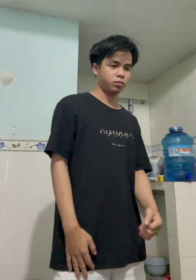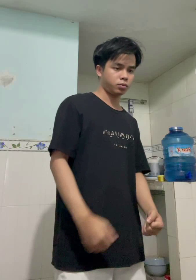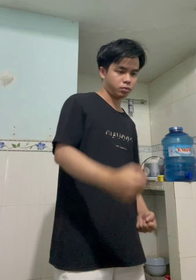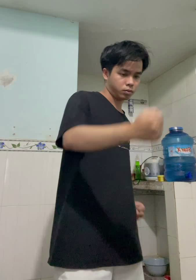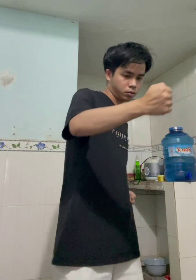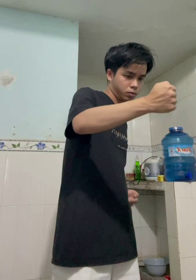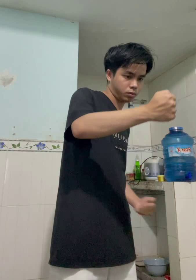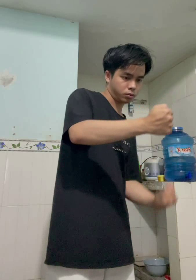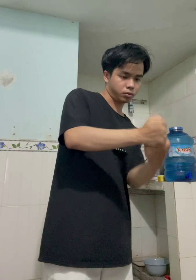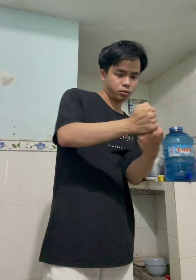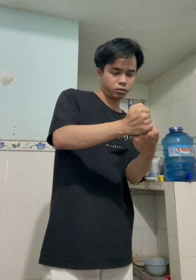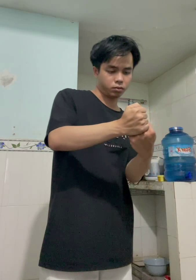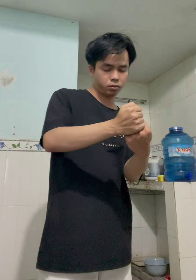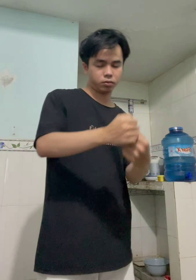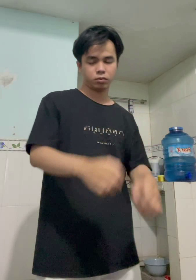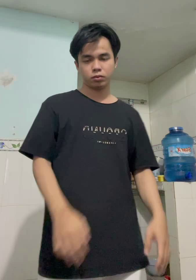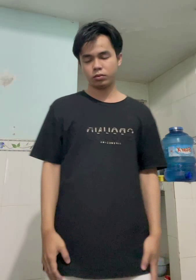ho tro